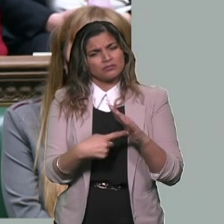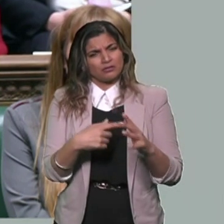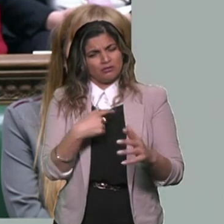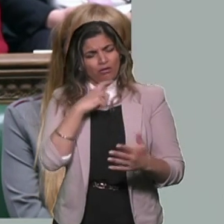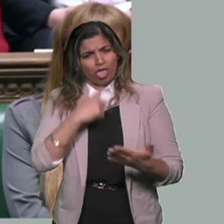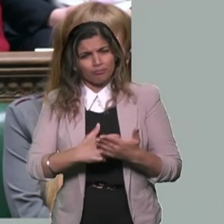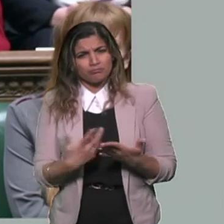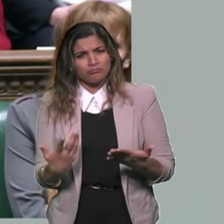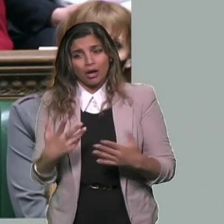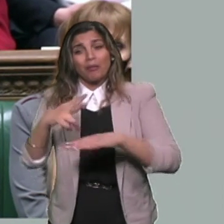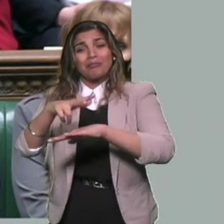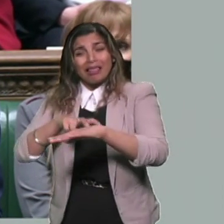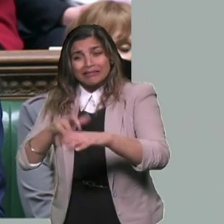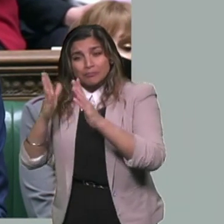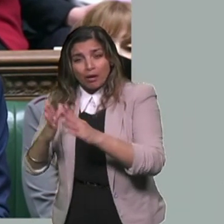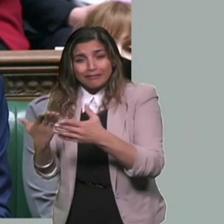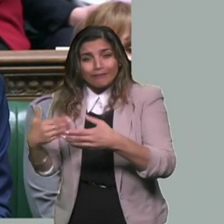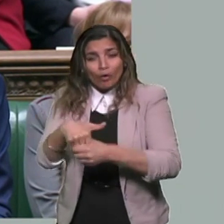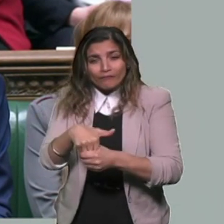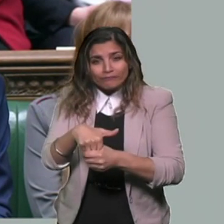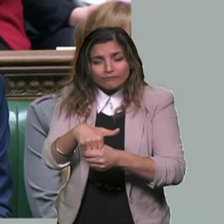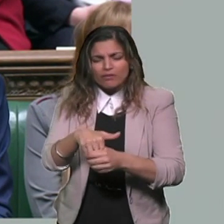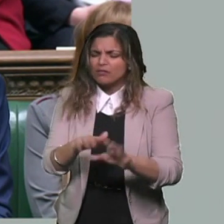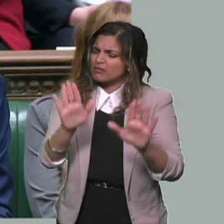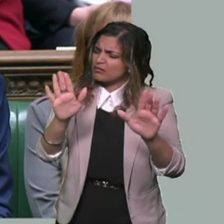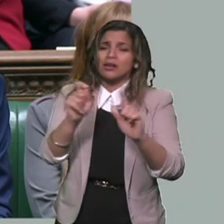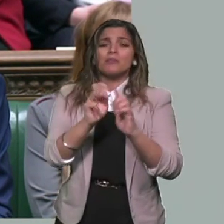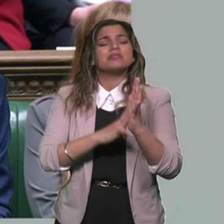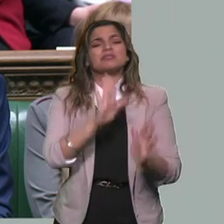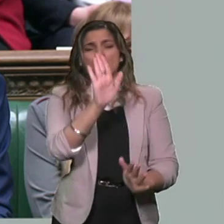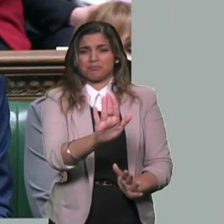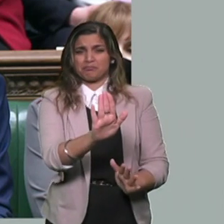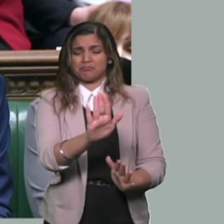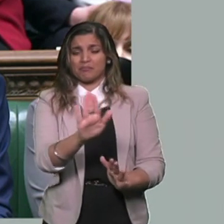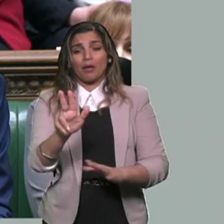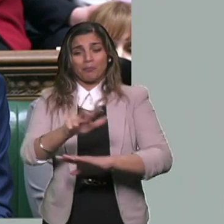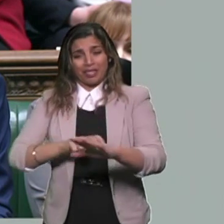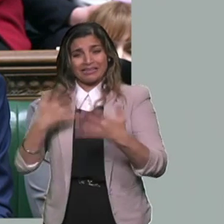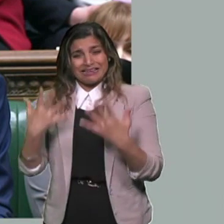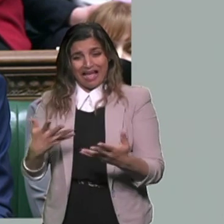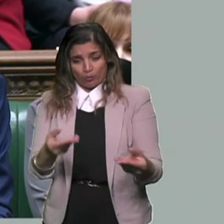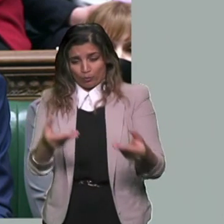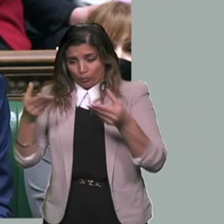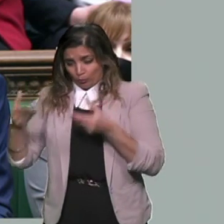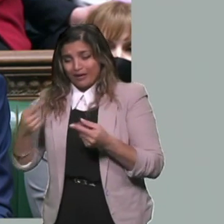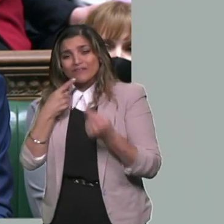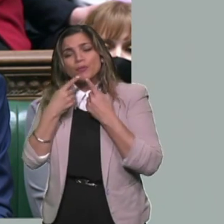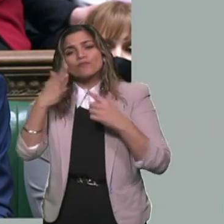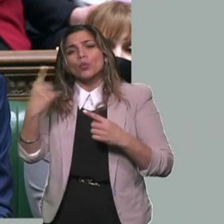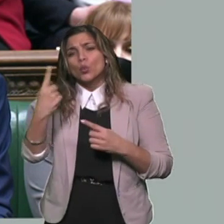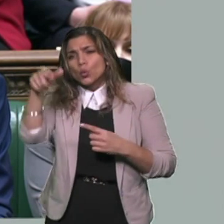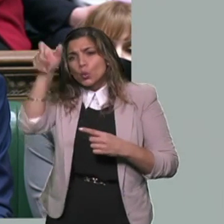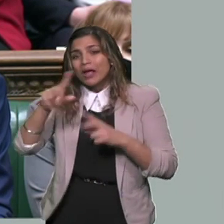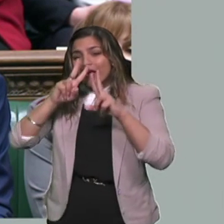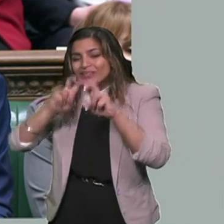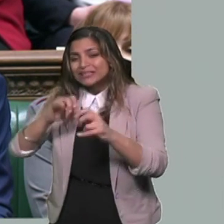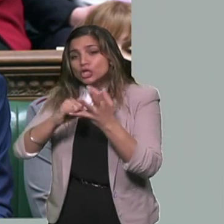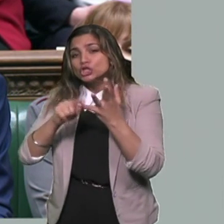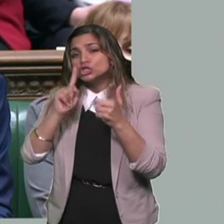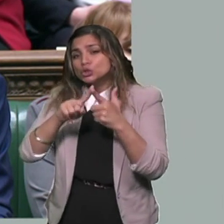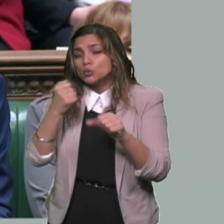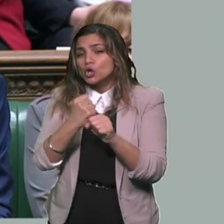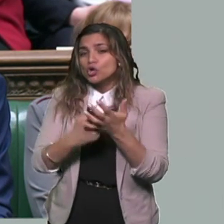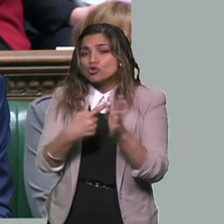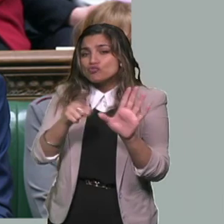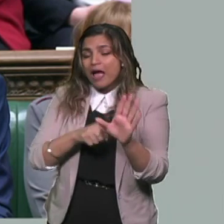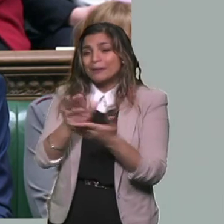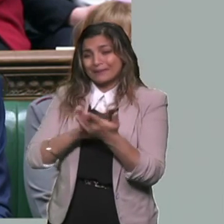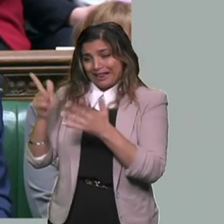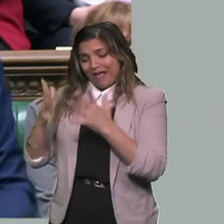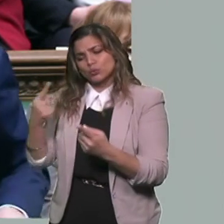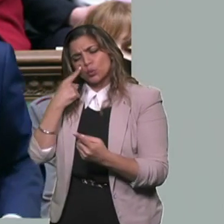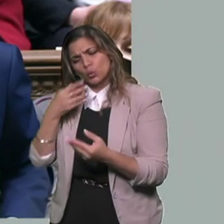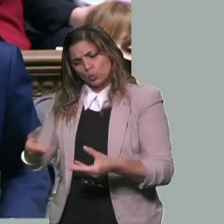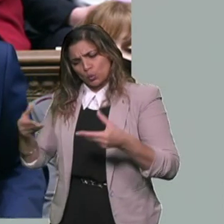The police, having got that material from Sue Gray, subjected it to a test to decide whether to investigate.